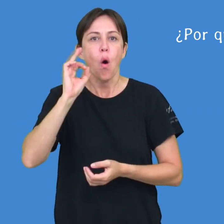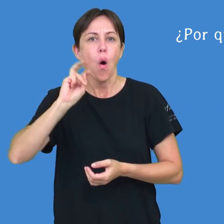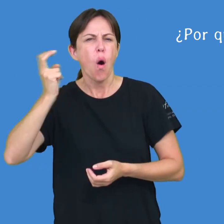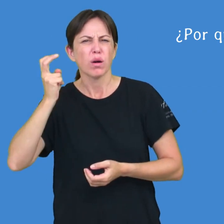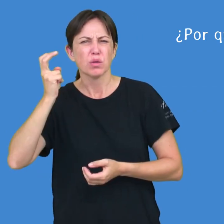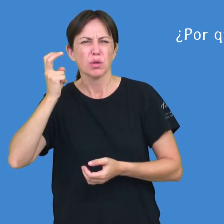otro